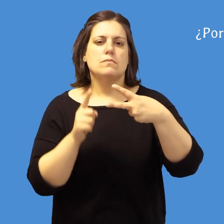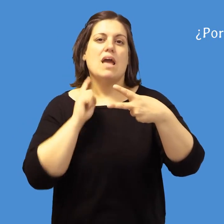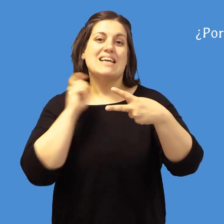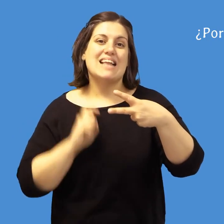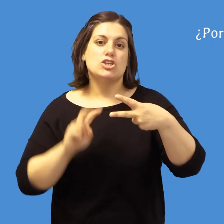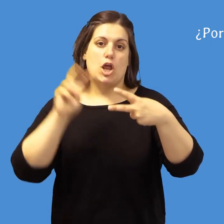meningitis